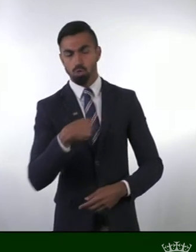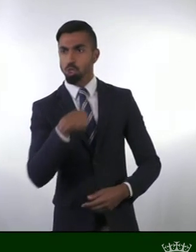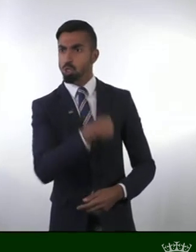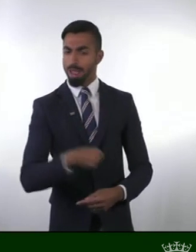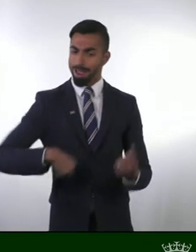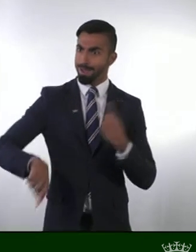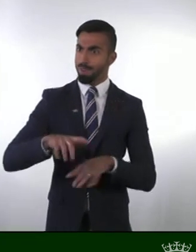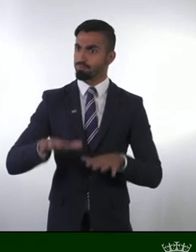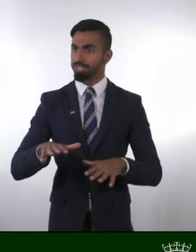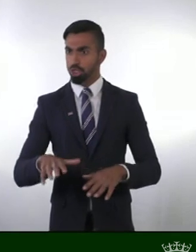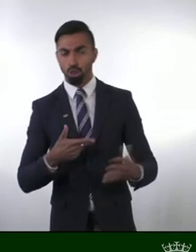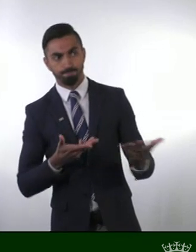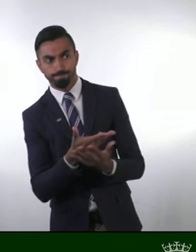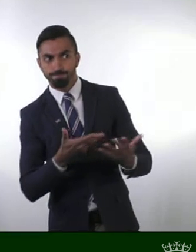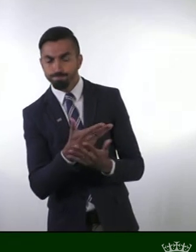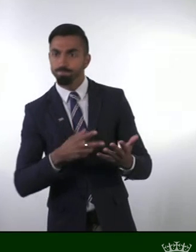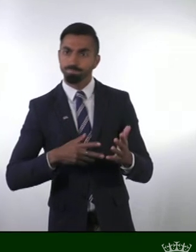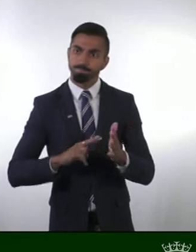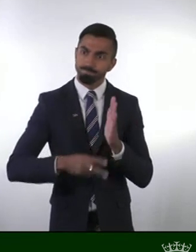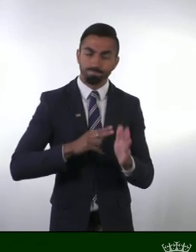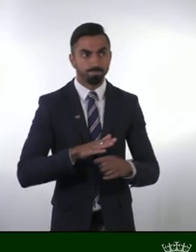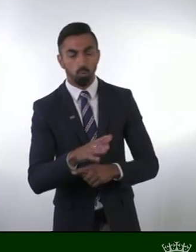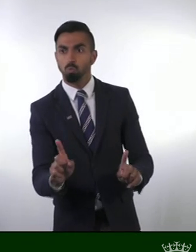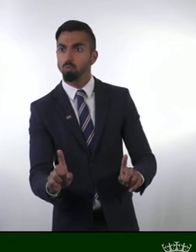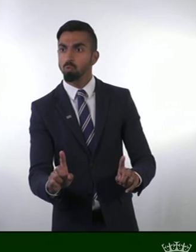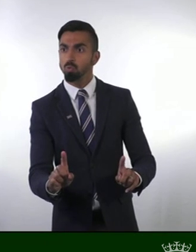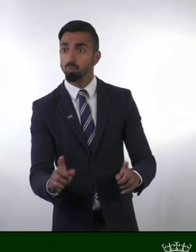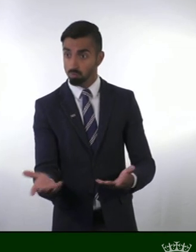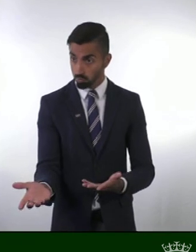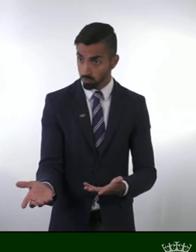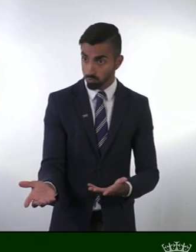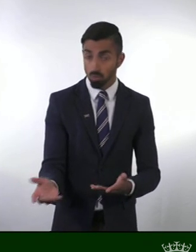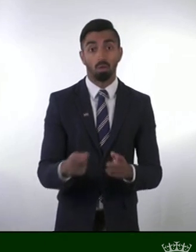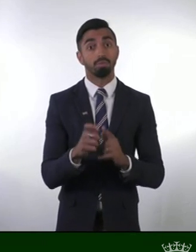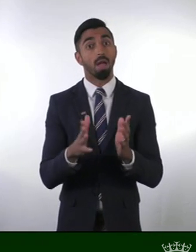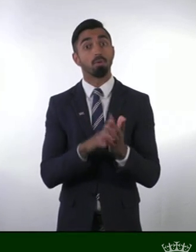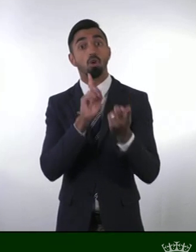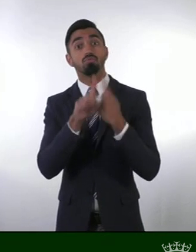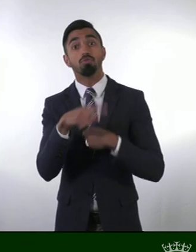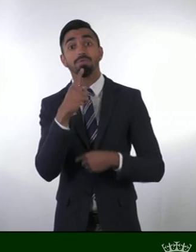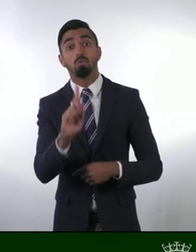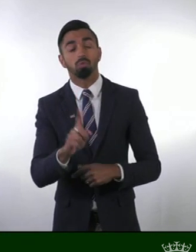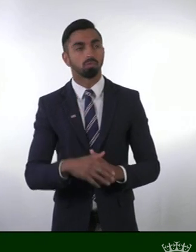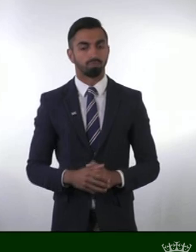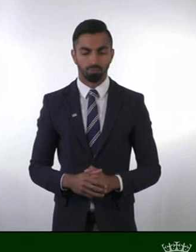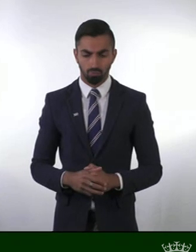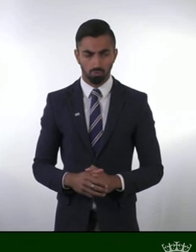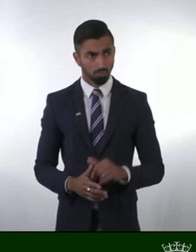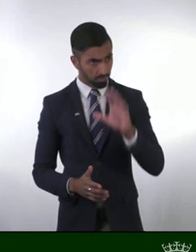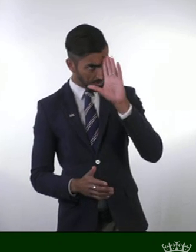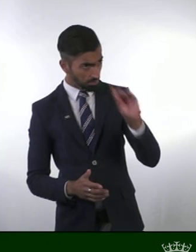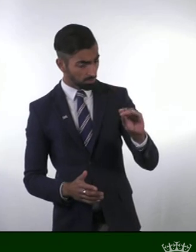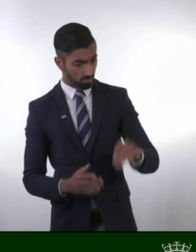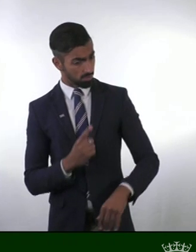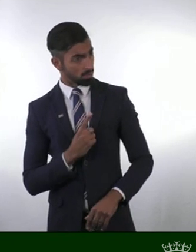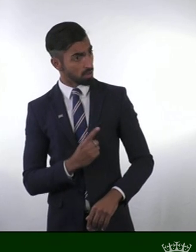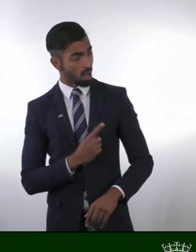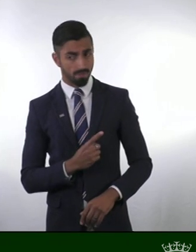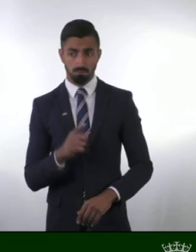Perhaps it would be helpful in advance of any consultation paper if I just set out my own broad position, and stress that I am a Sinophile.